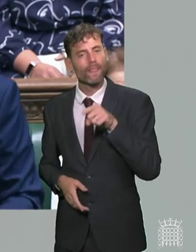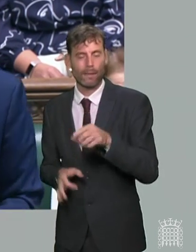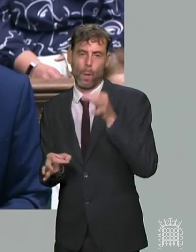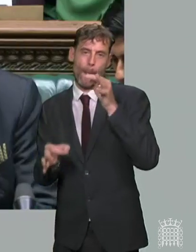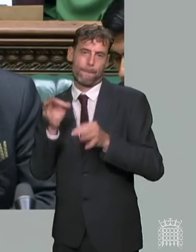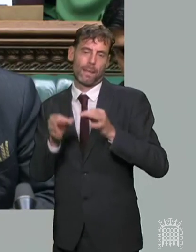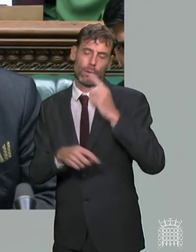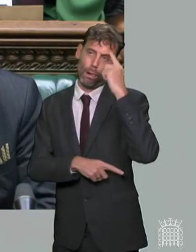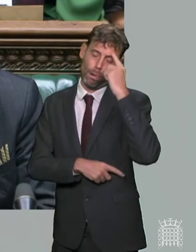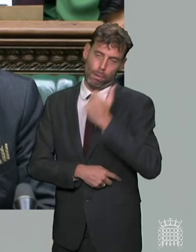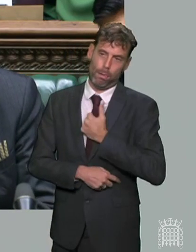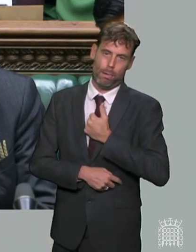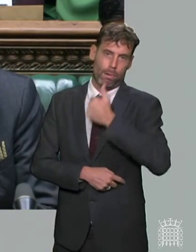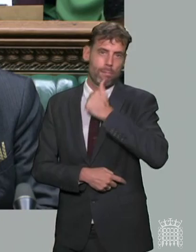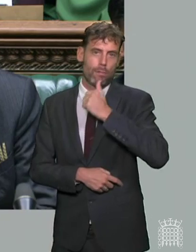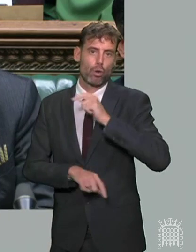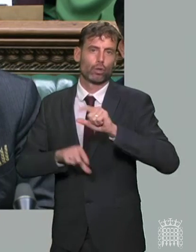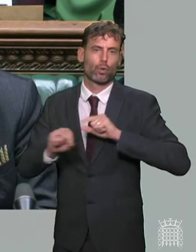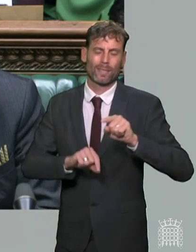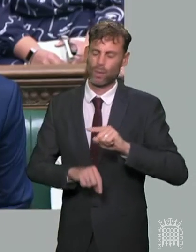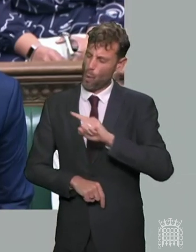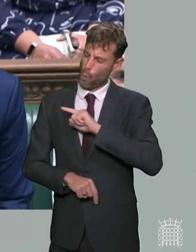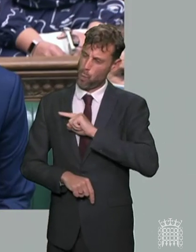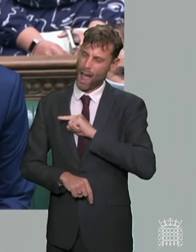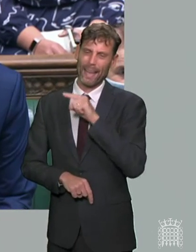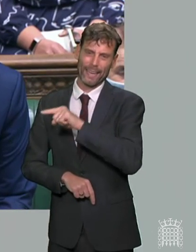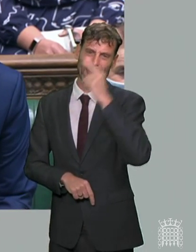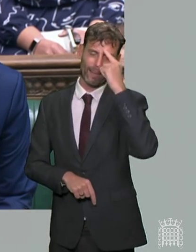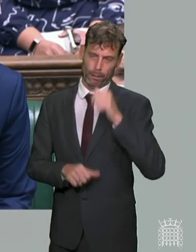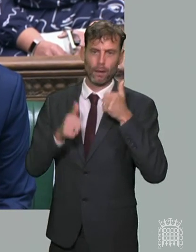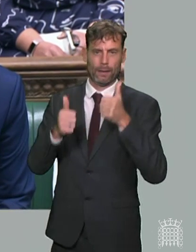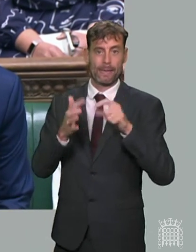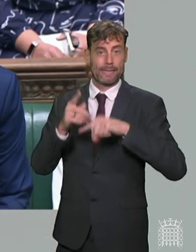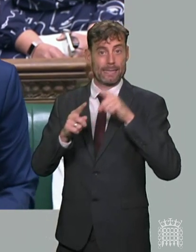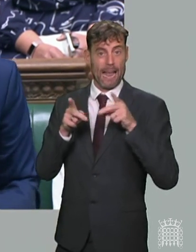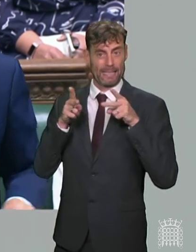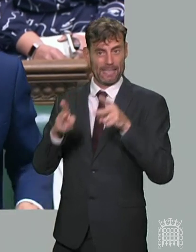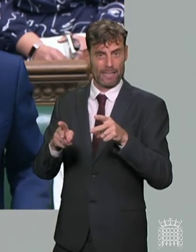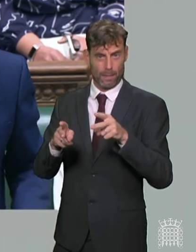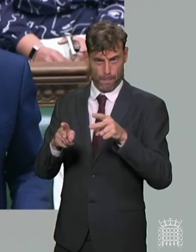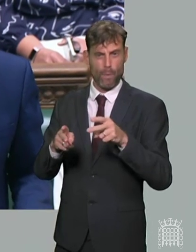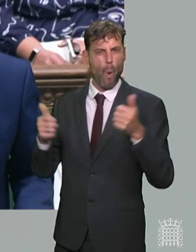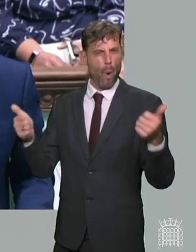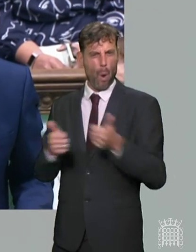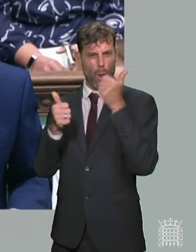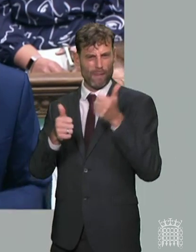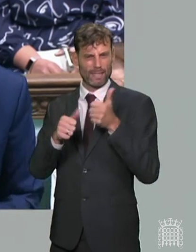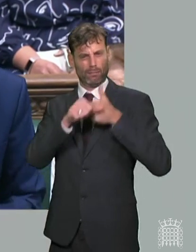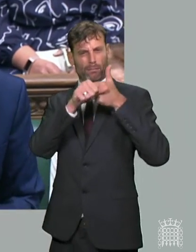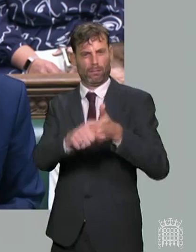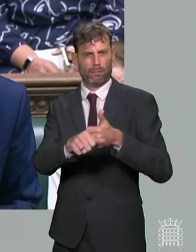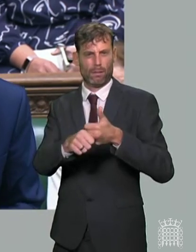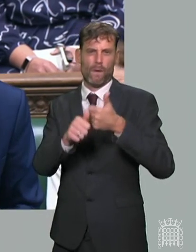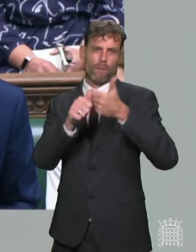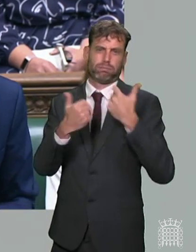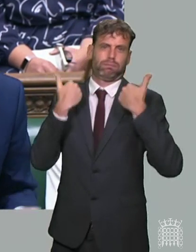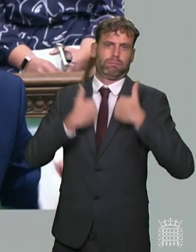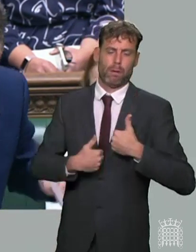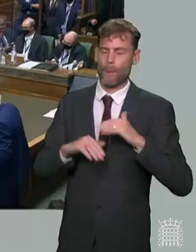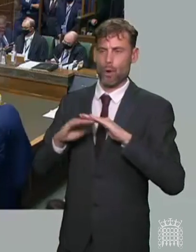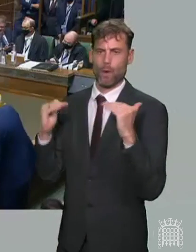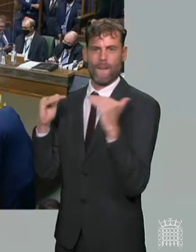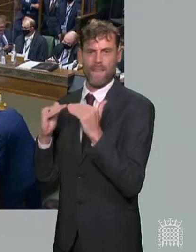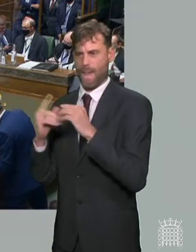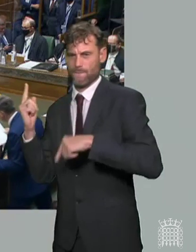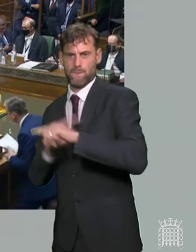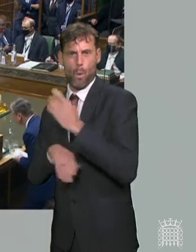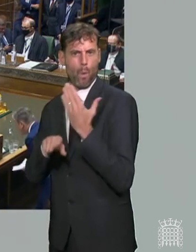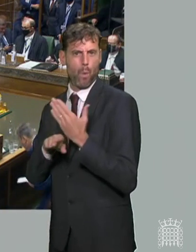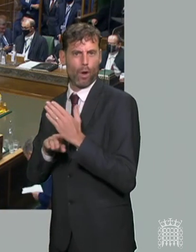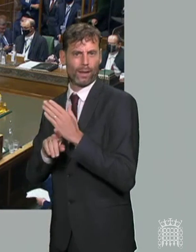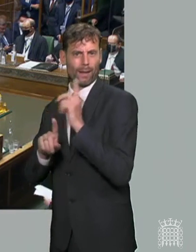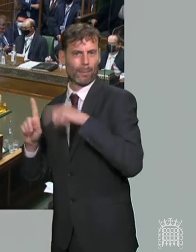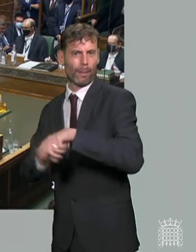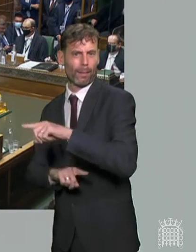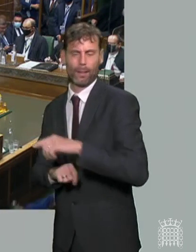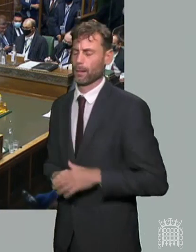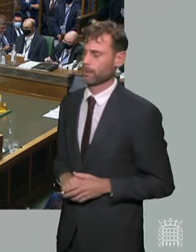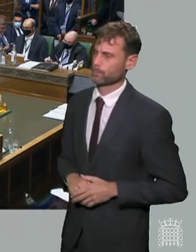So why is the Prime Minister choosing to take a tax system that is already loaded against working people and making it even more unfair?